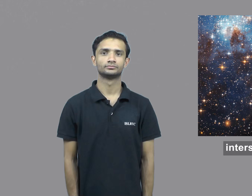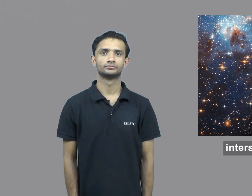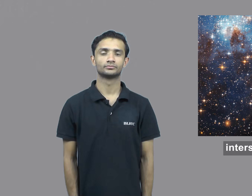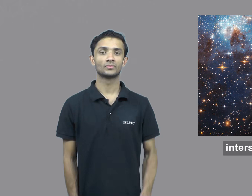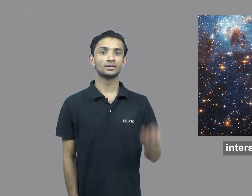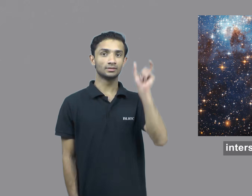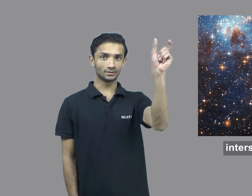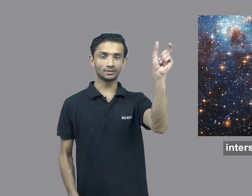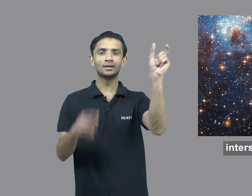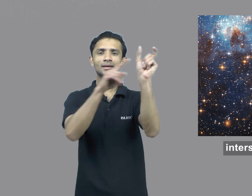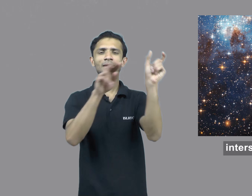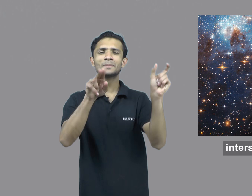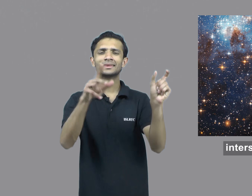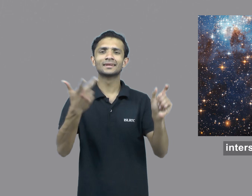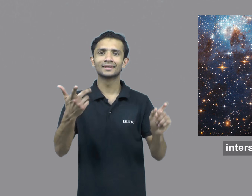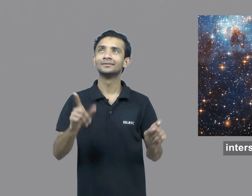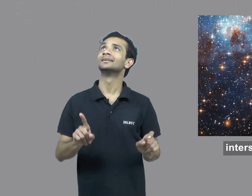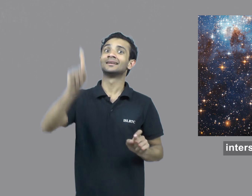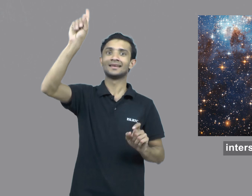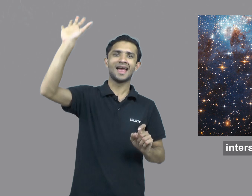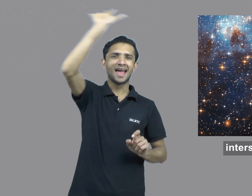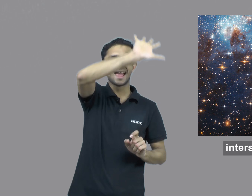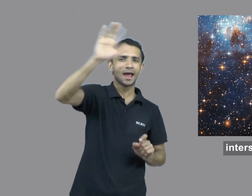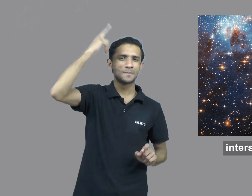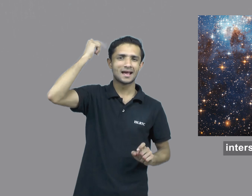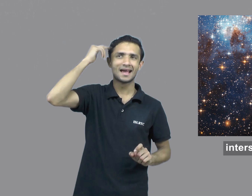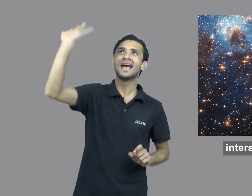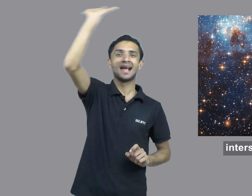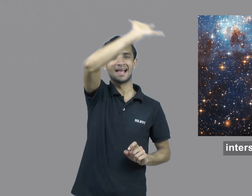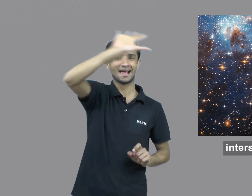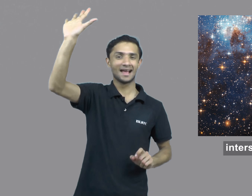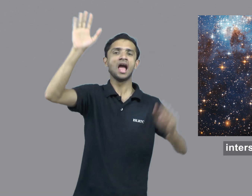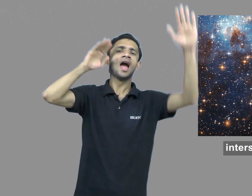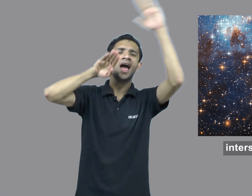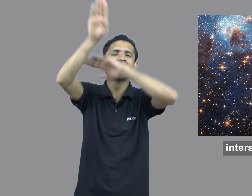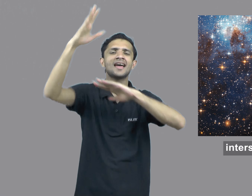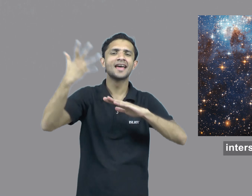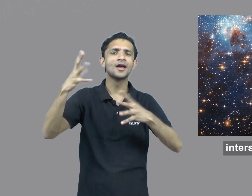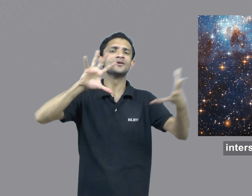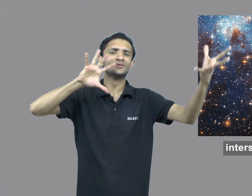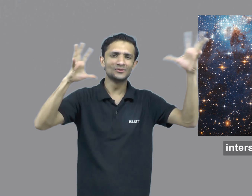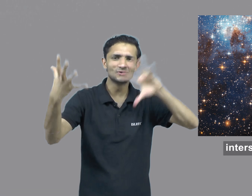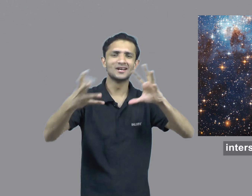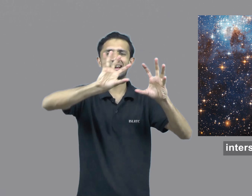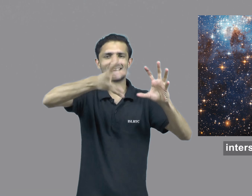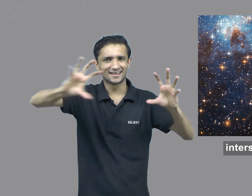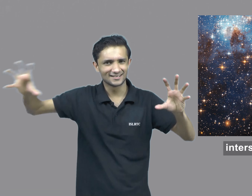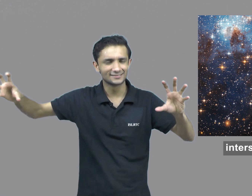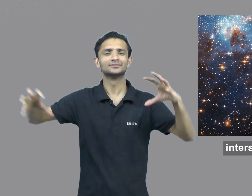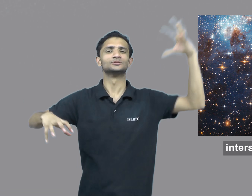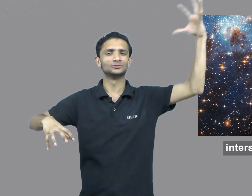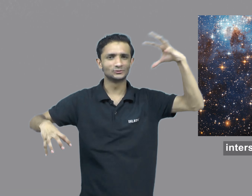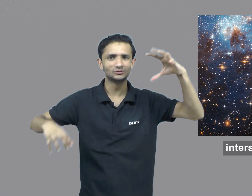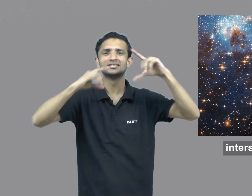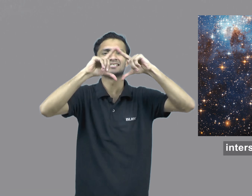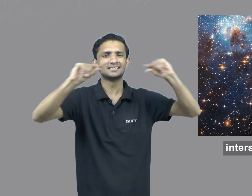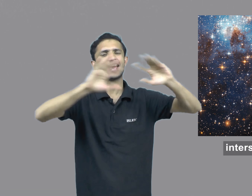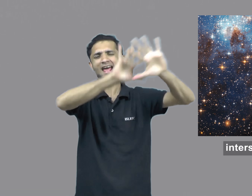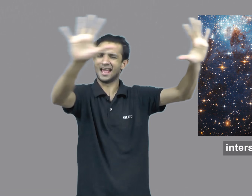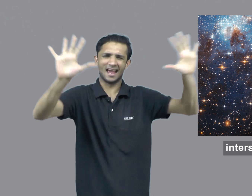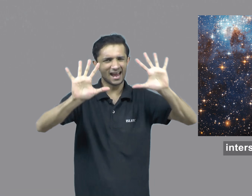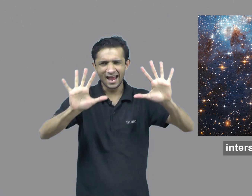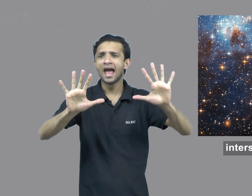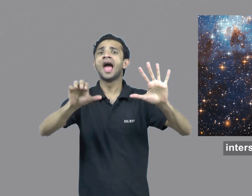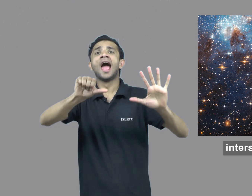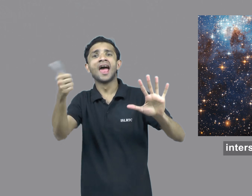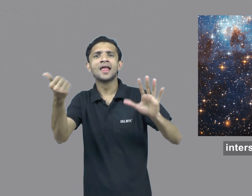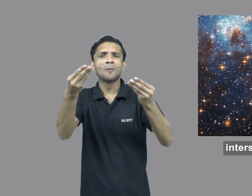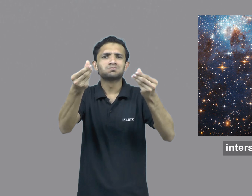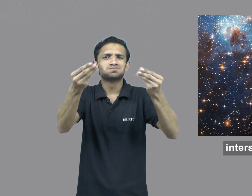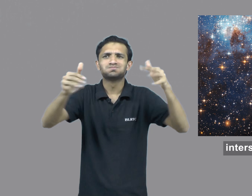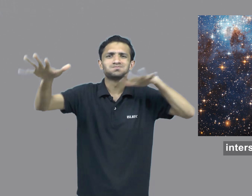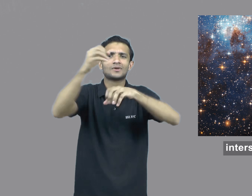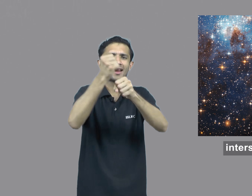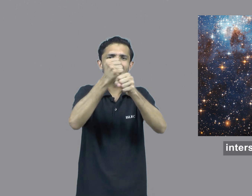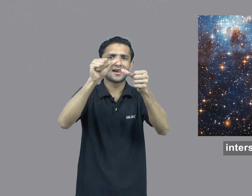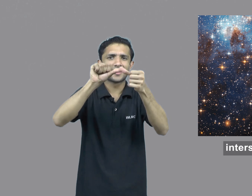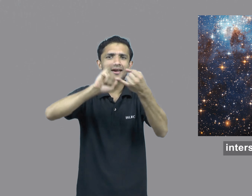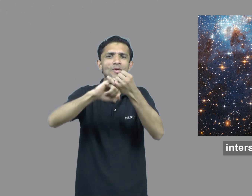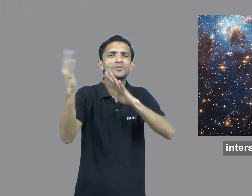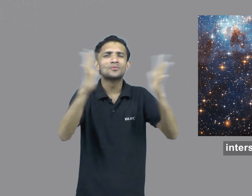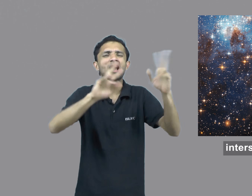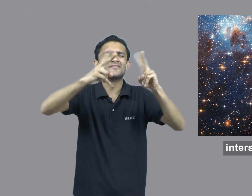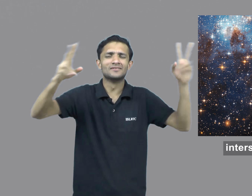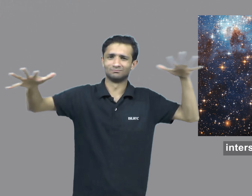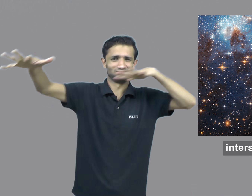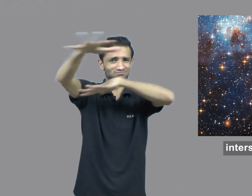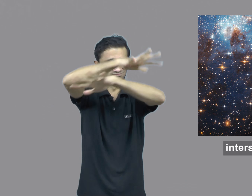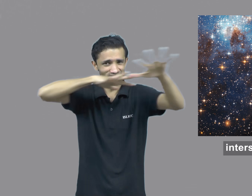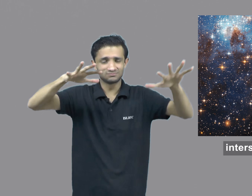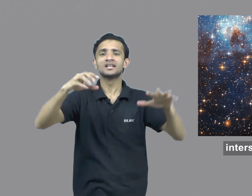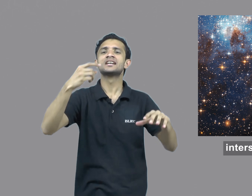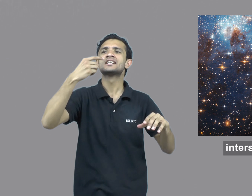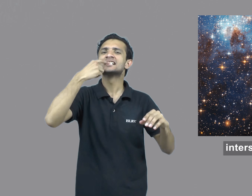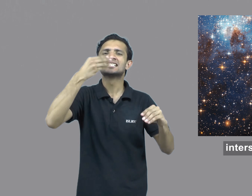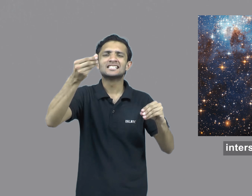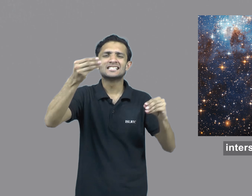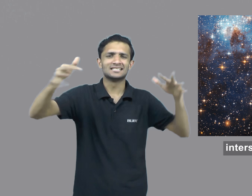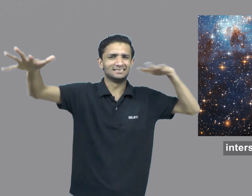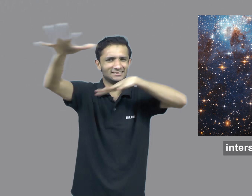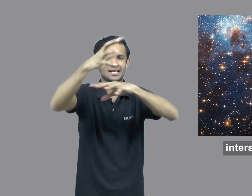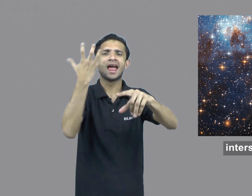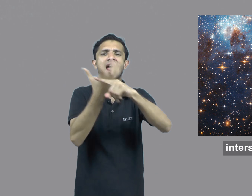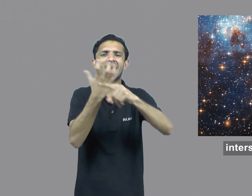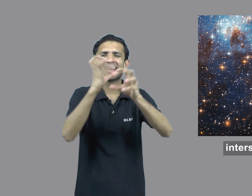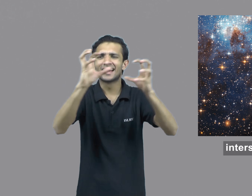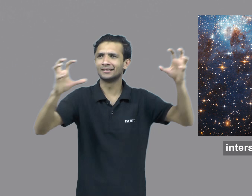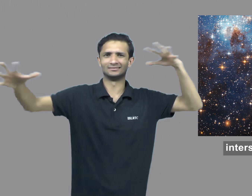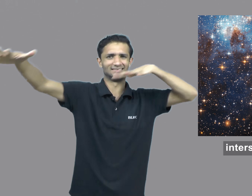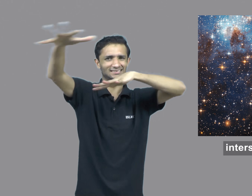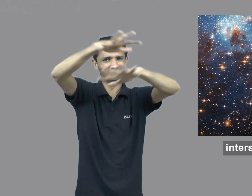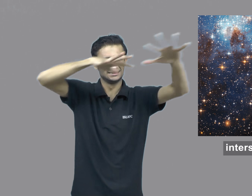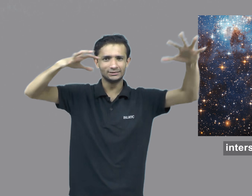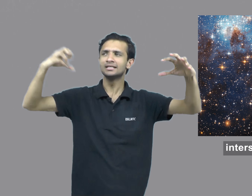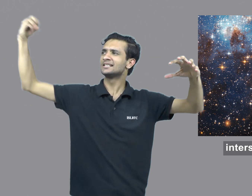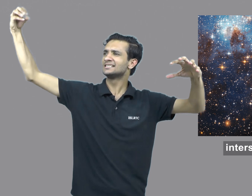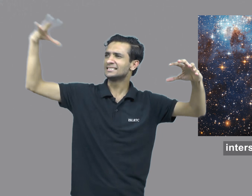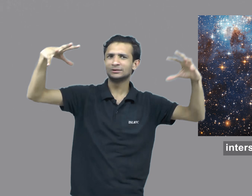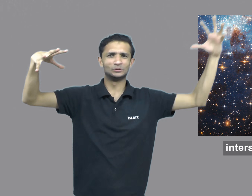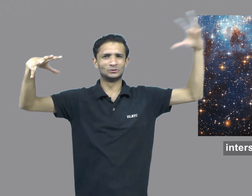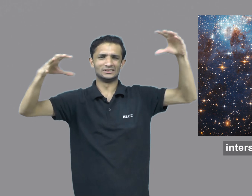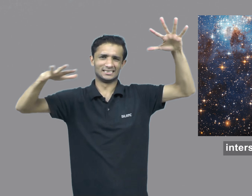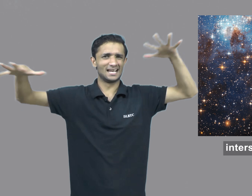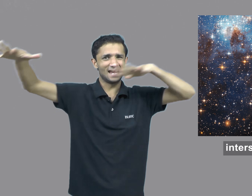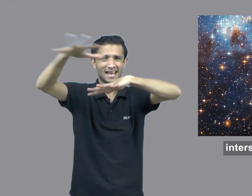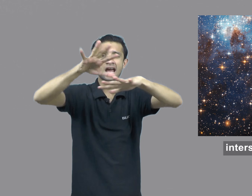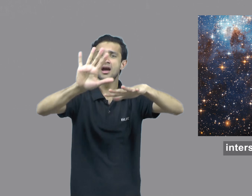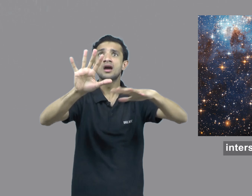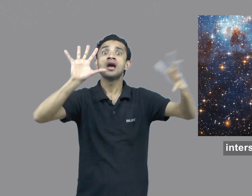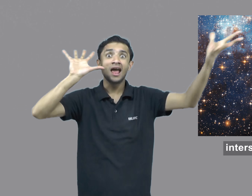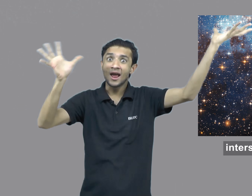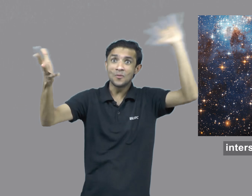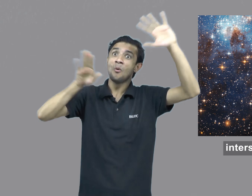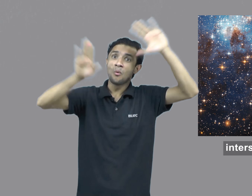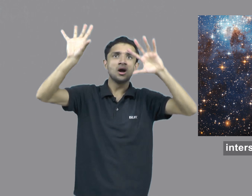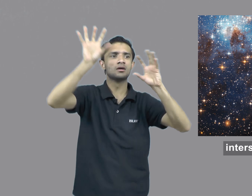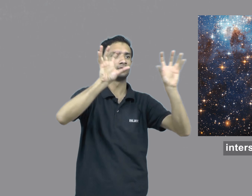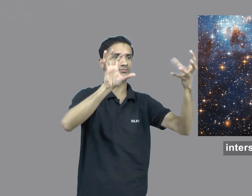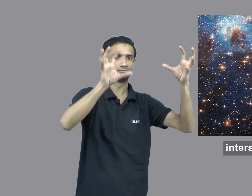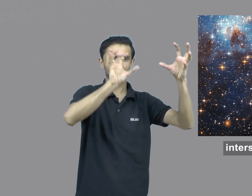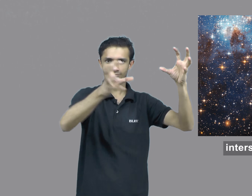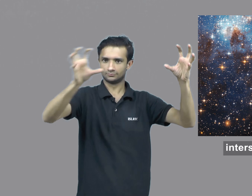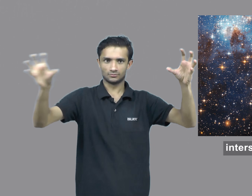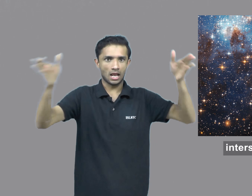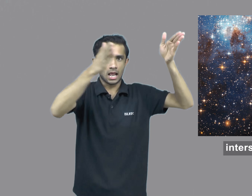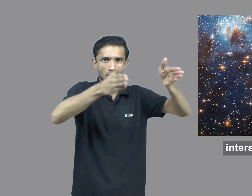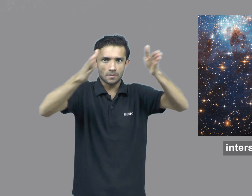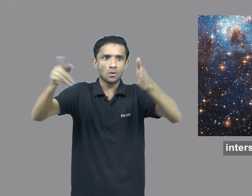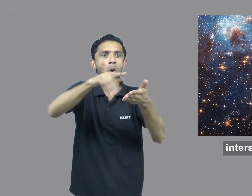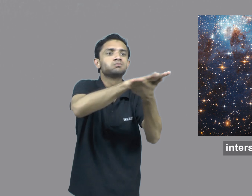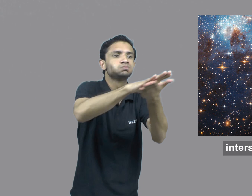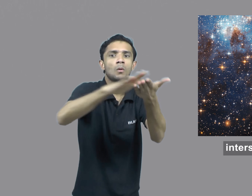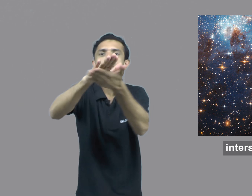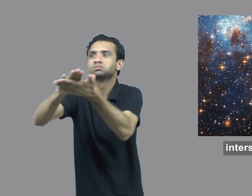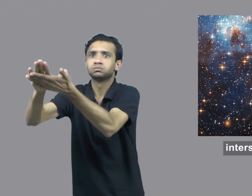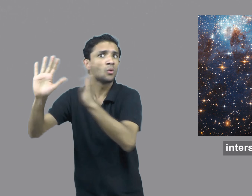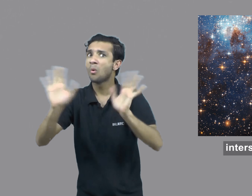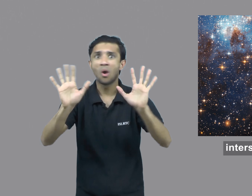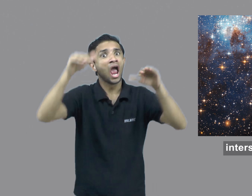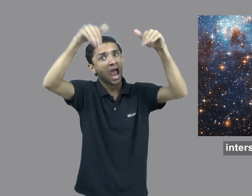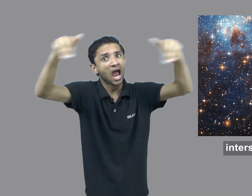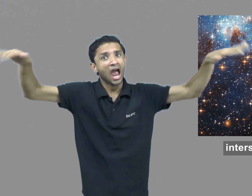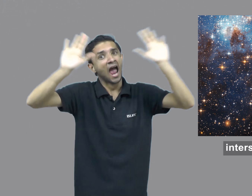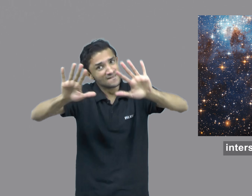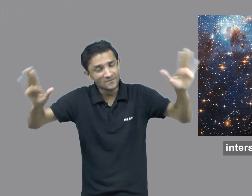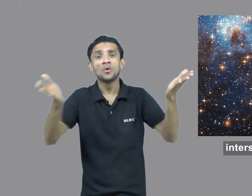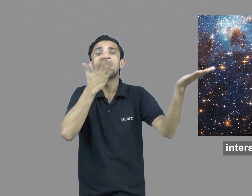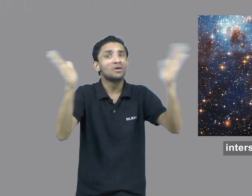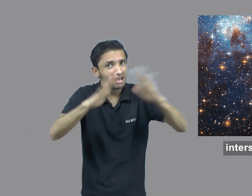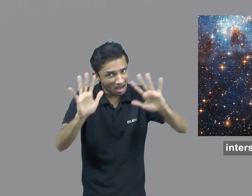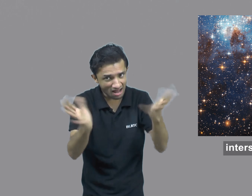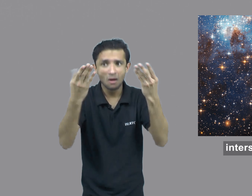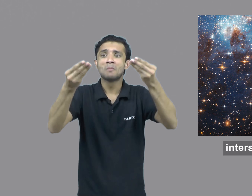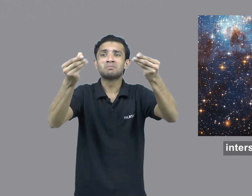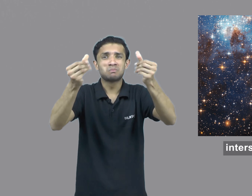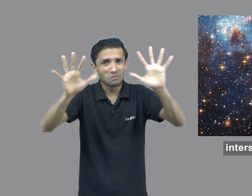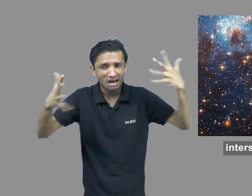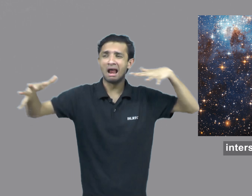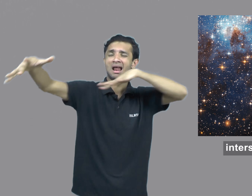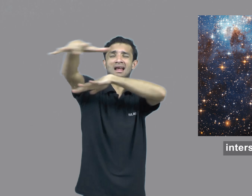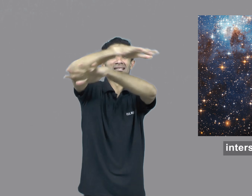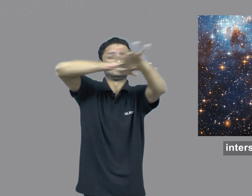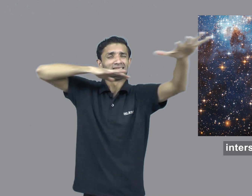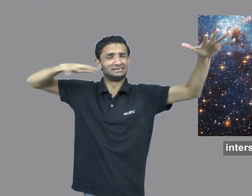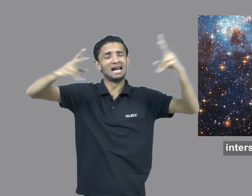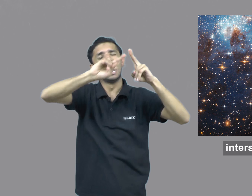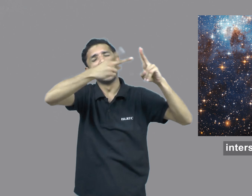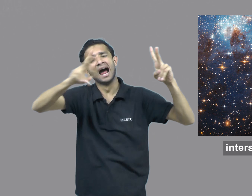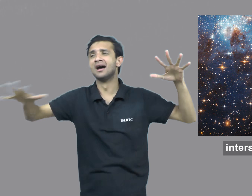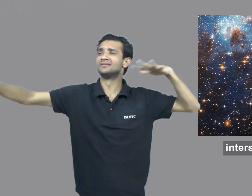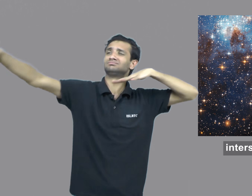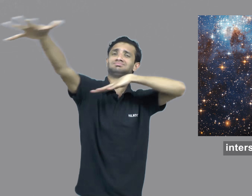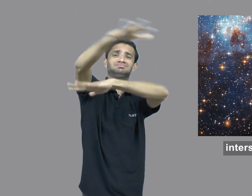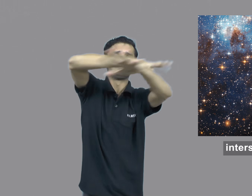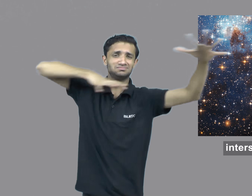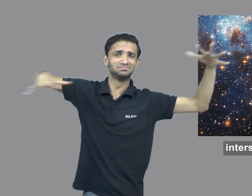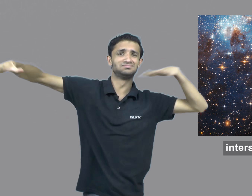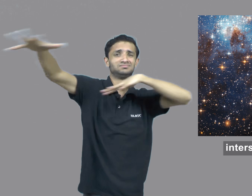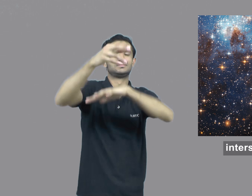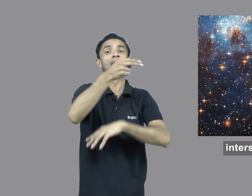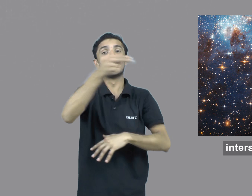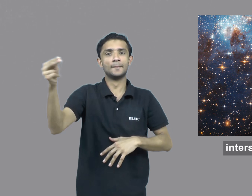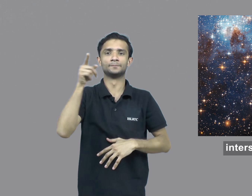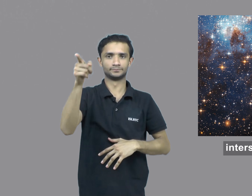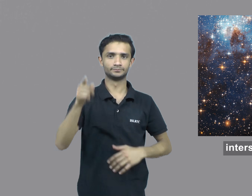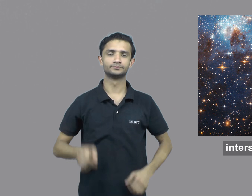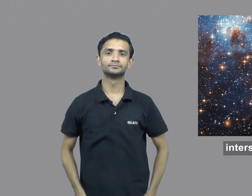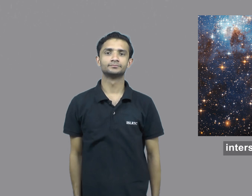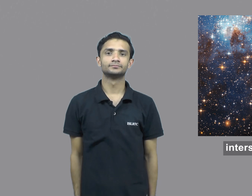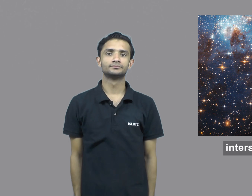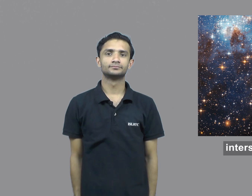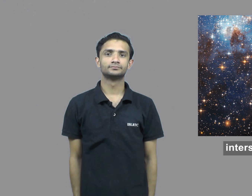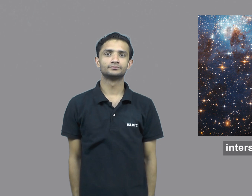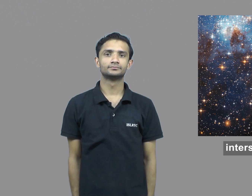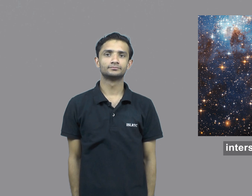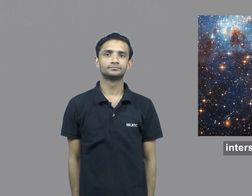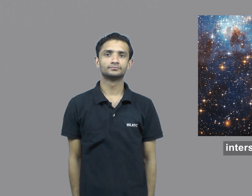Interstellar Space